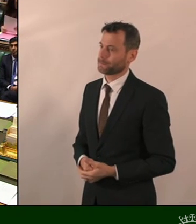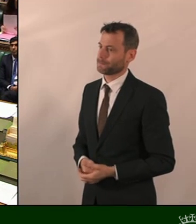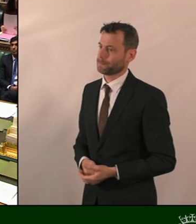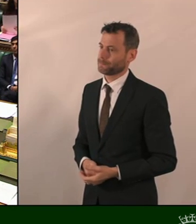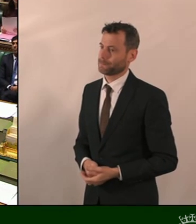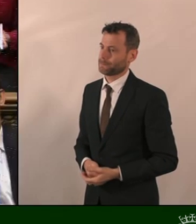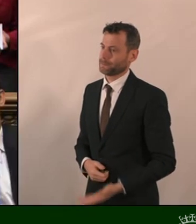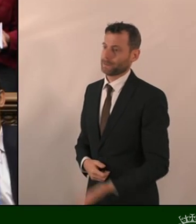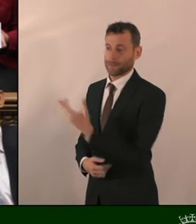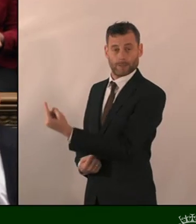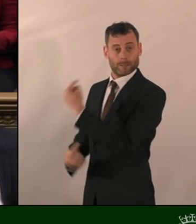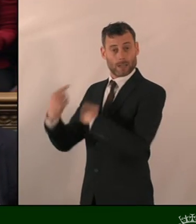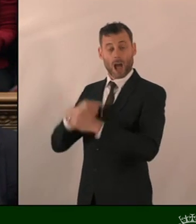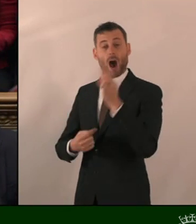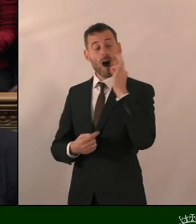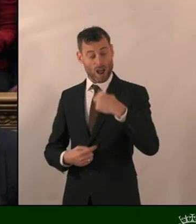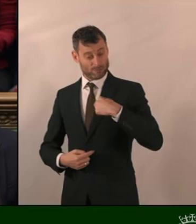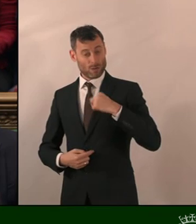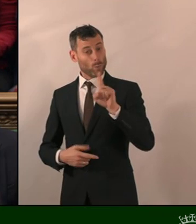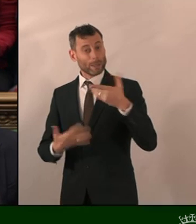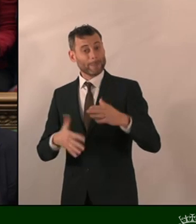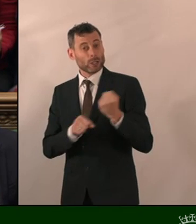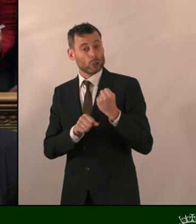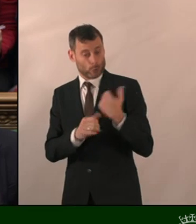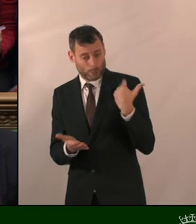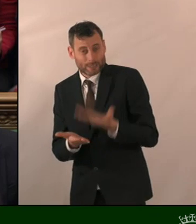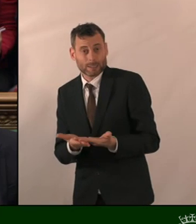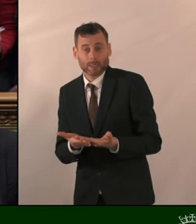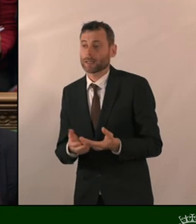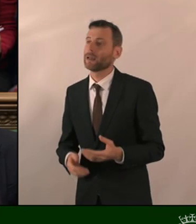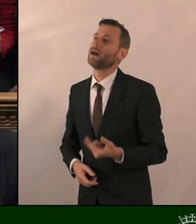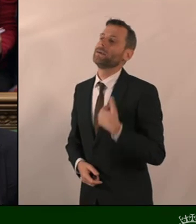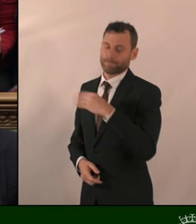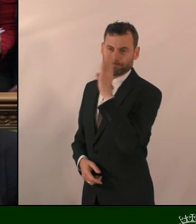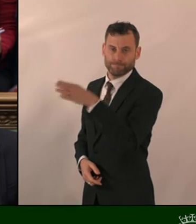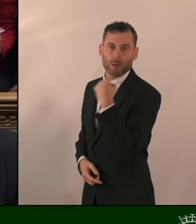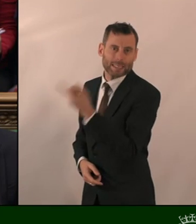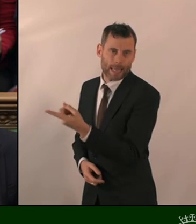The right honourable Gentleman asks what this Government have been doing in the past few days, so let me tell him.